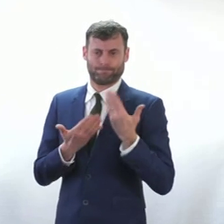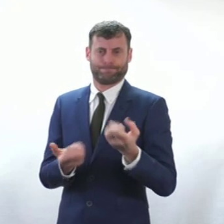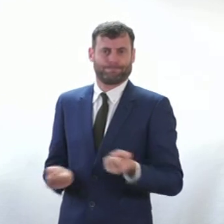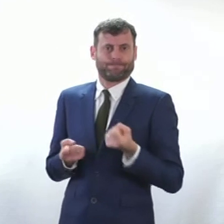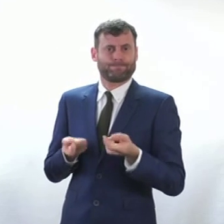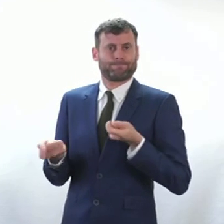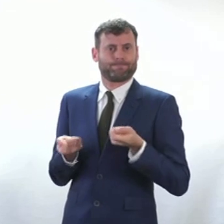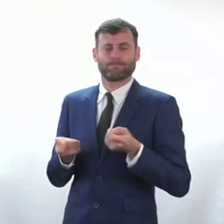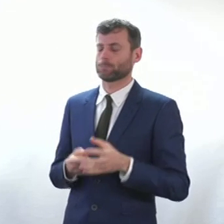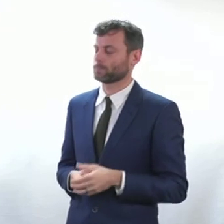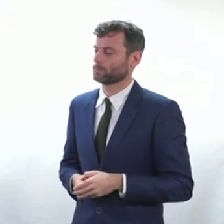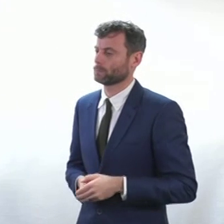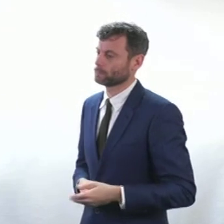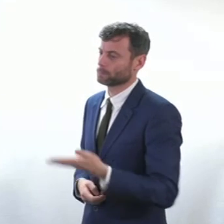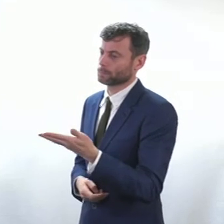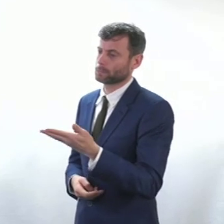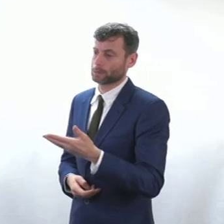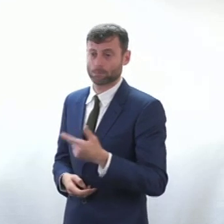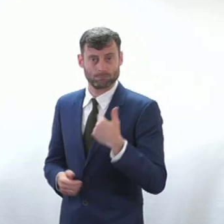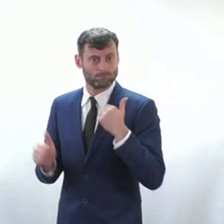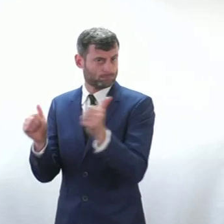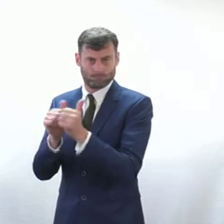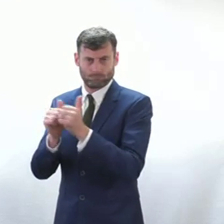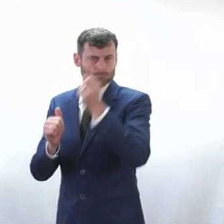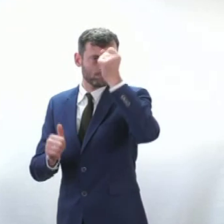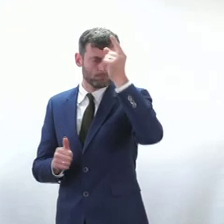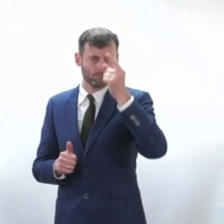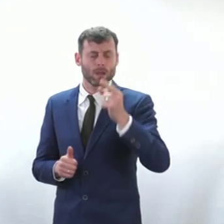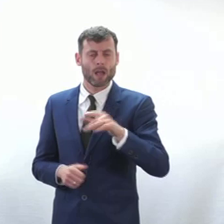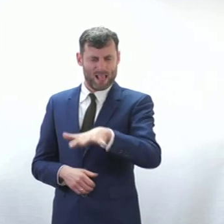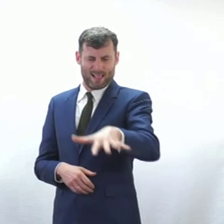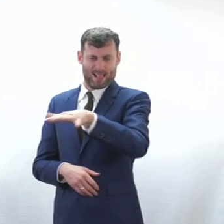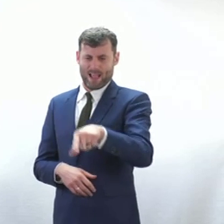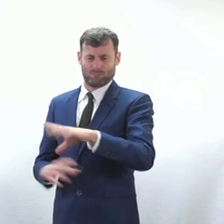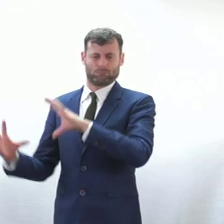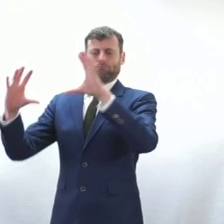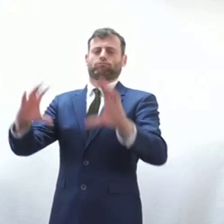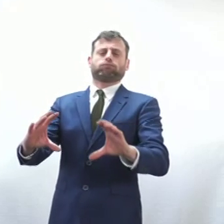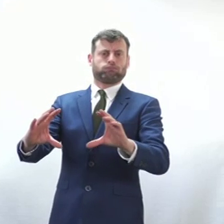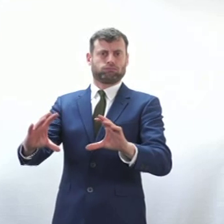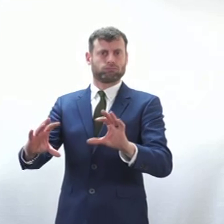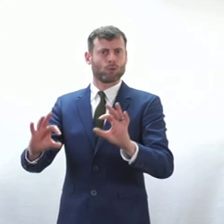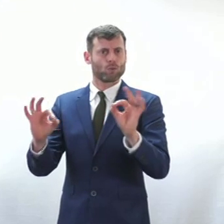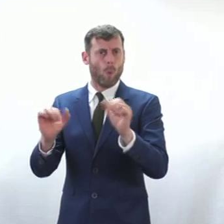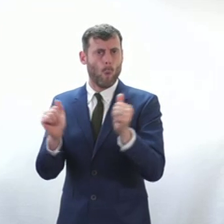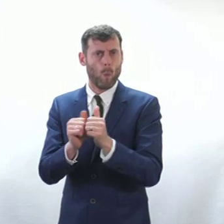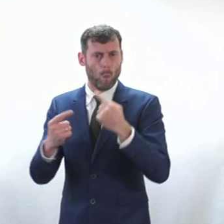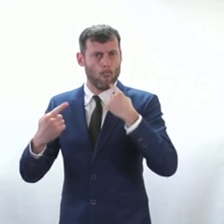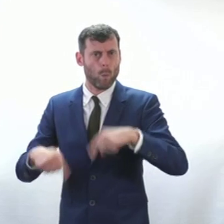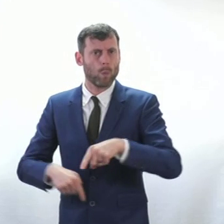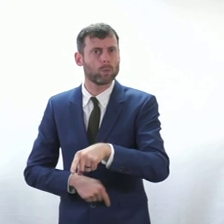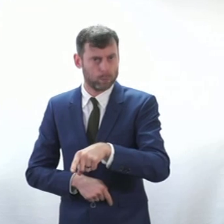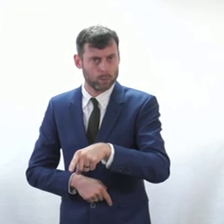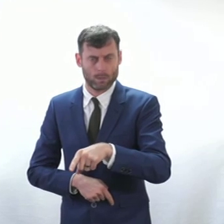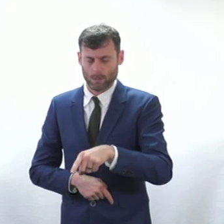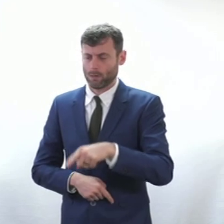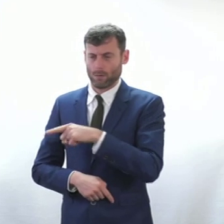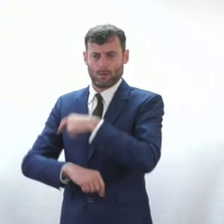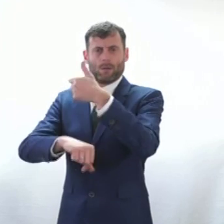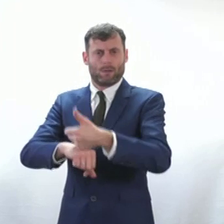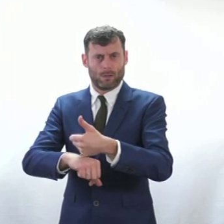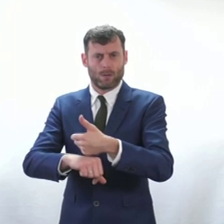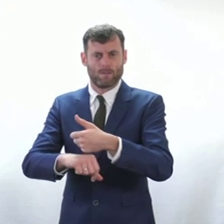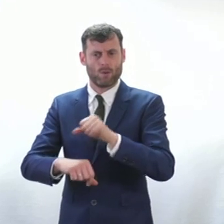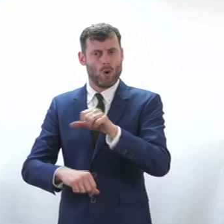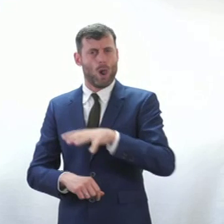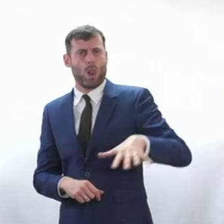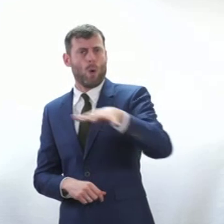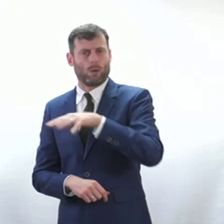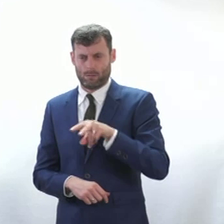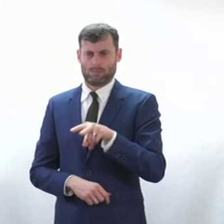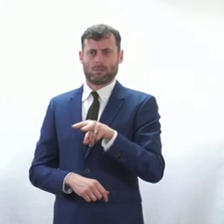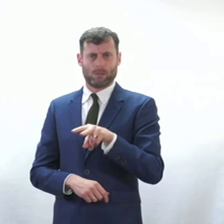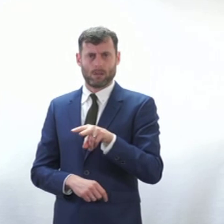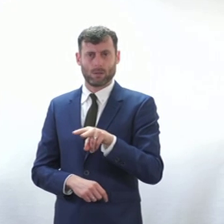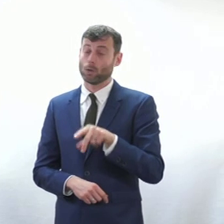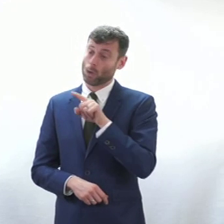I will indeed. I think everybody in the House recognises the distress that unauthorised camps and encampments can cause to local communities, and my right hon.